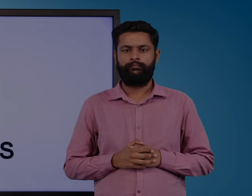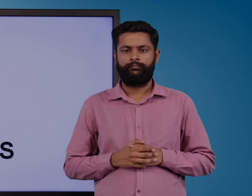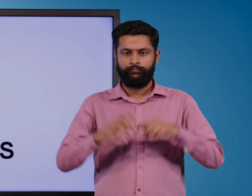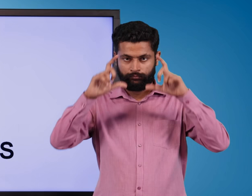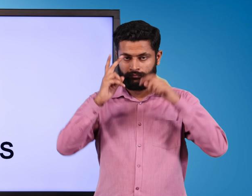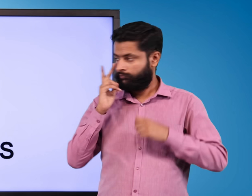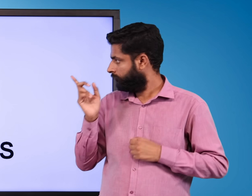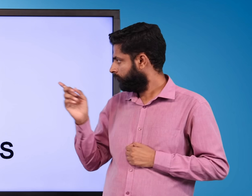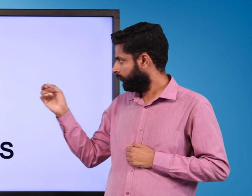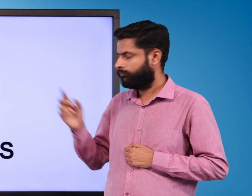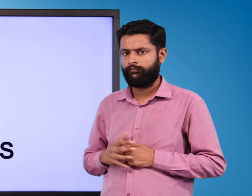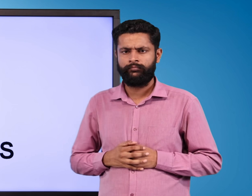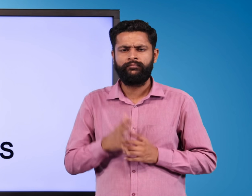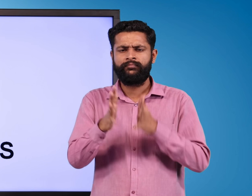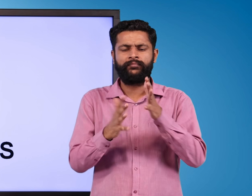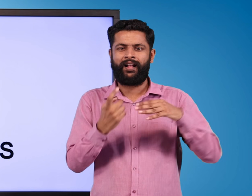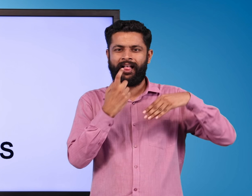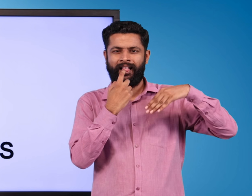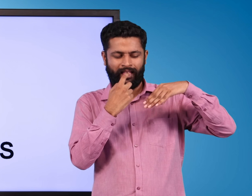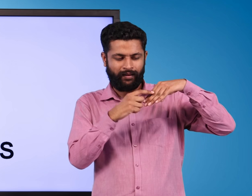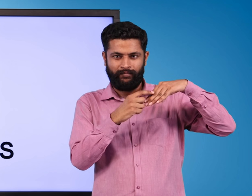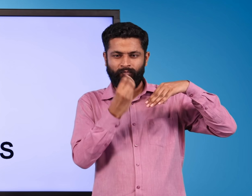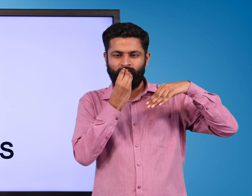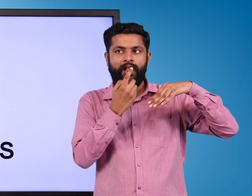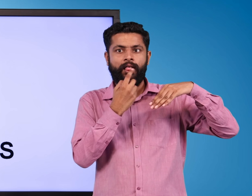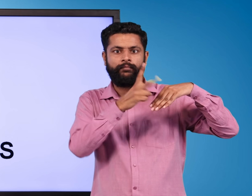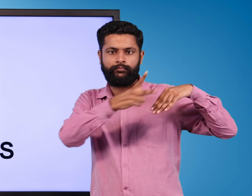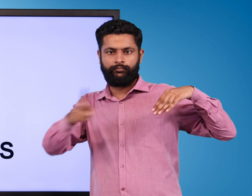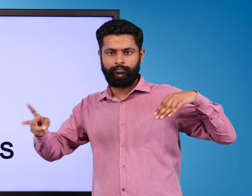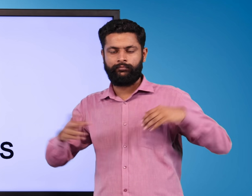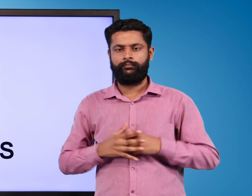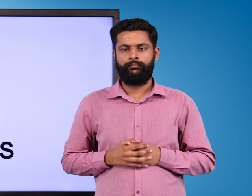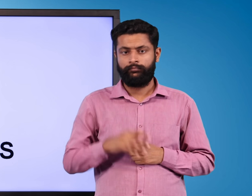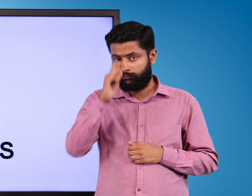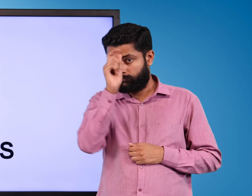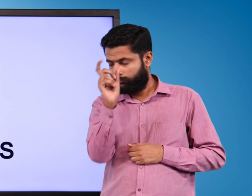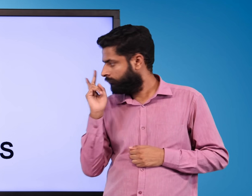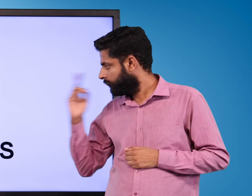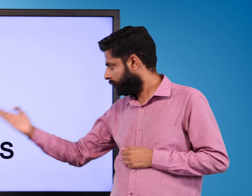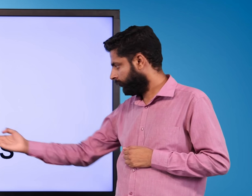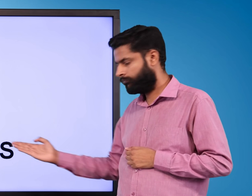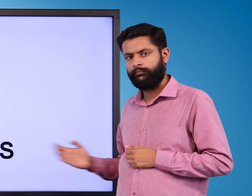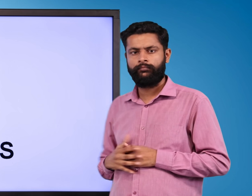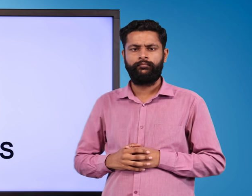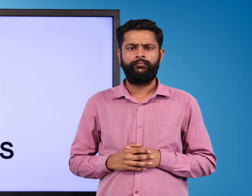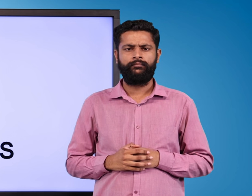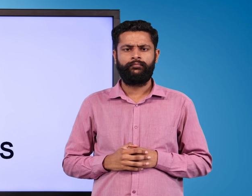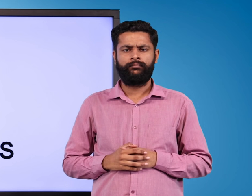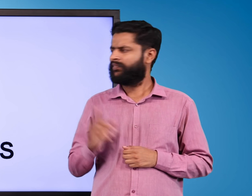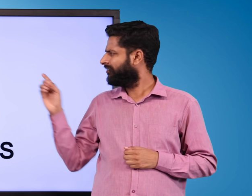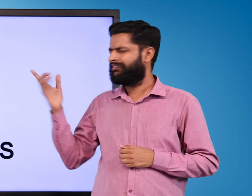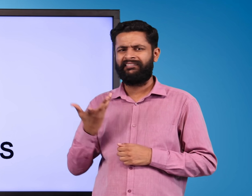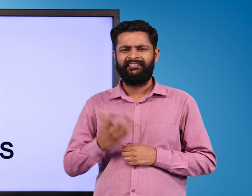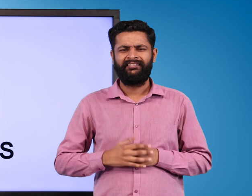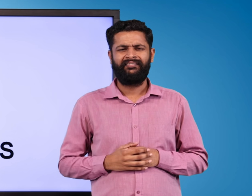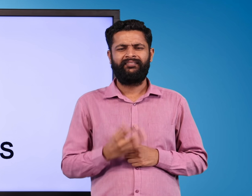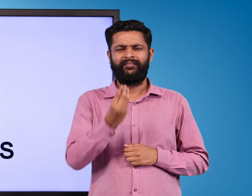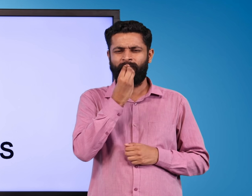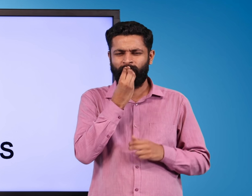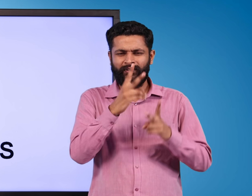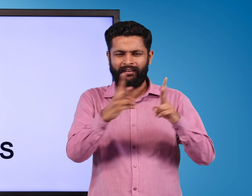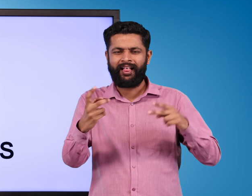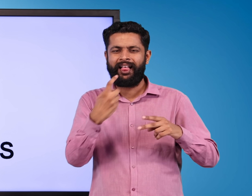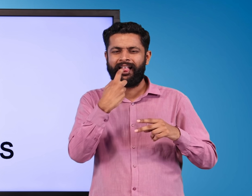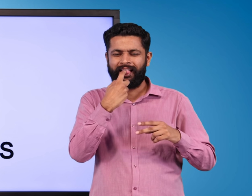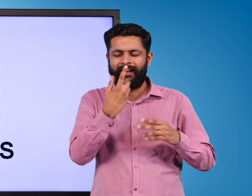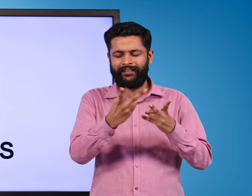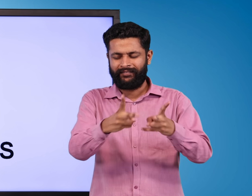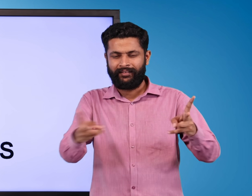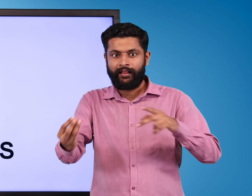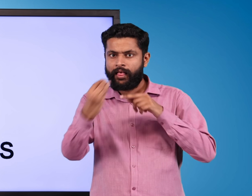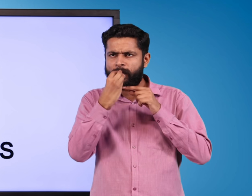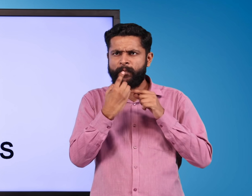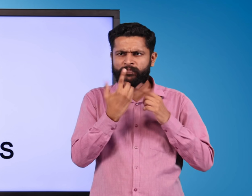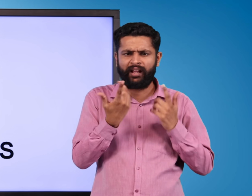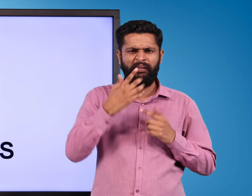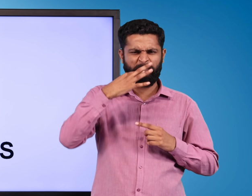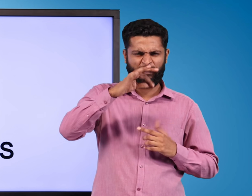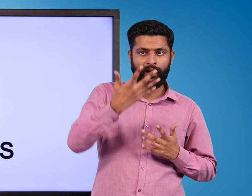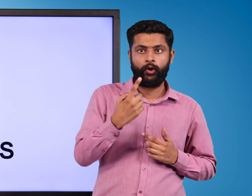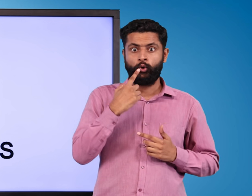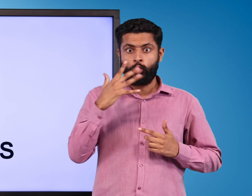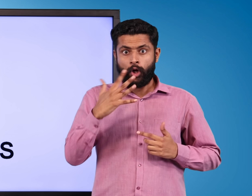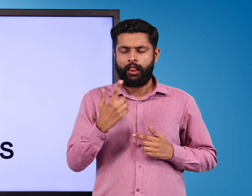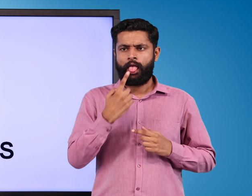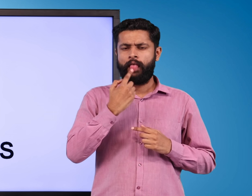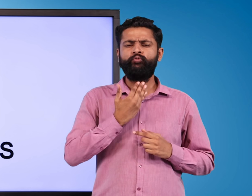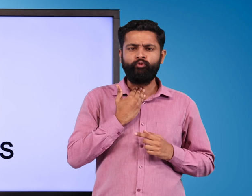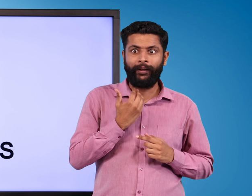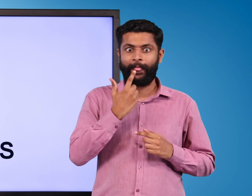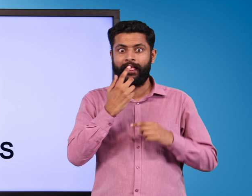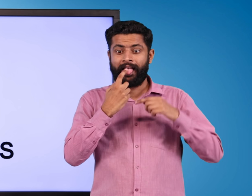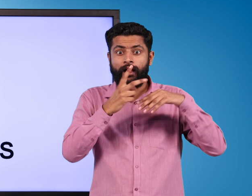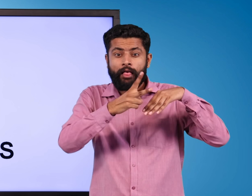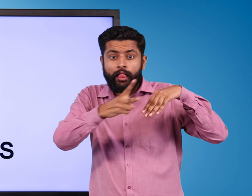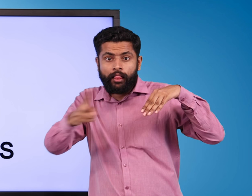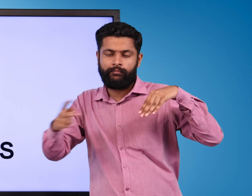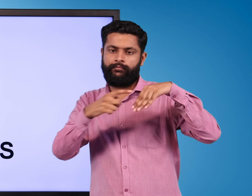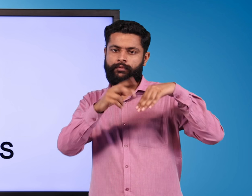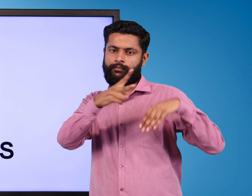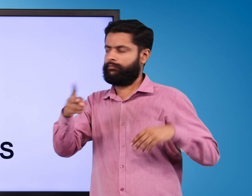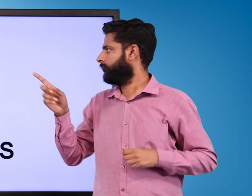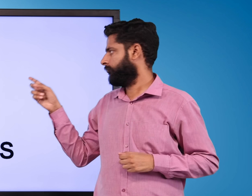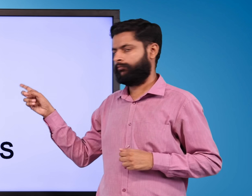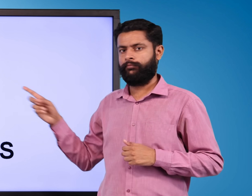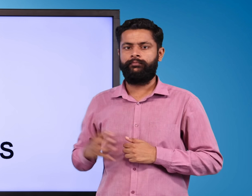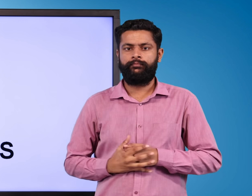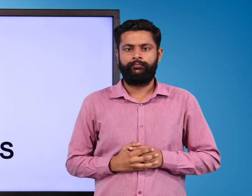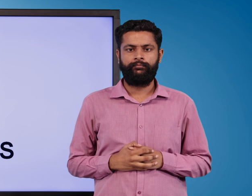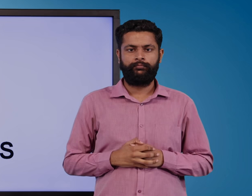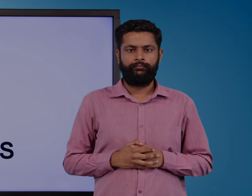Taste buds This is sign for taste buds. Are tongue has taste buds that detect different tastes of food.